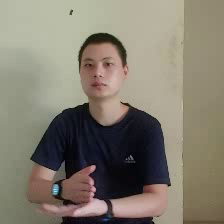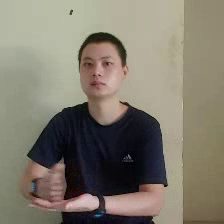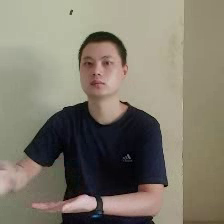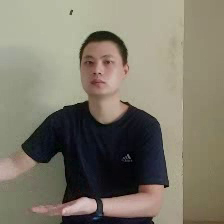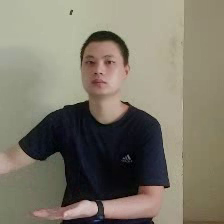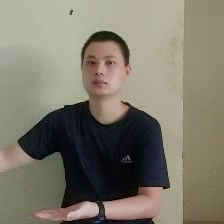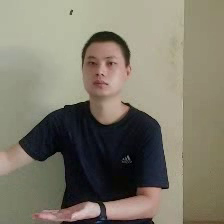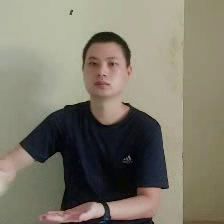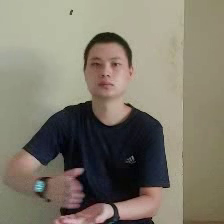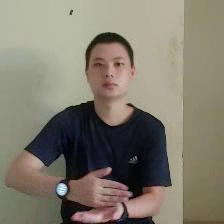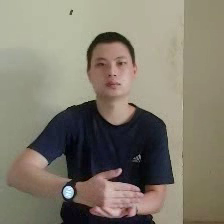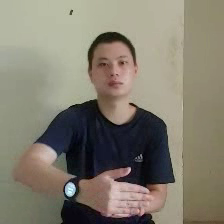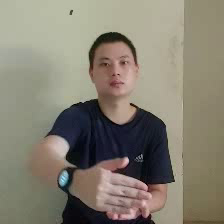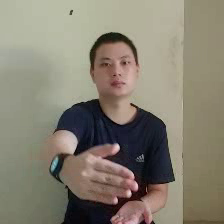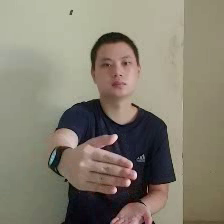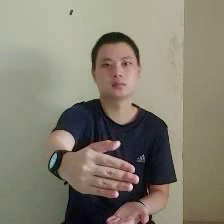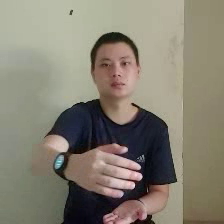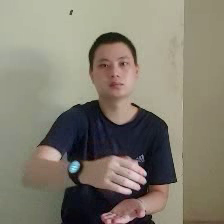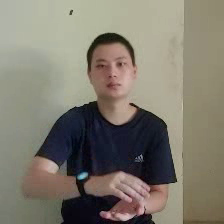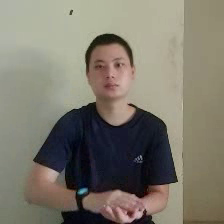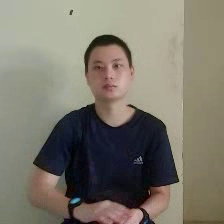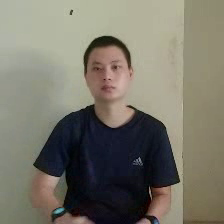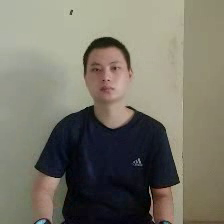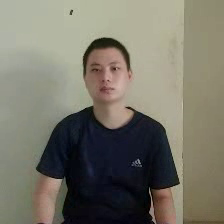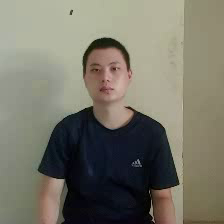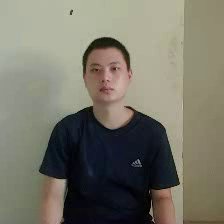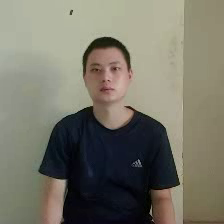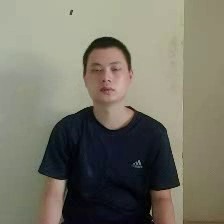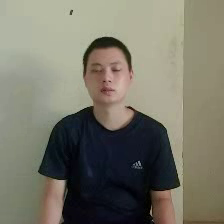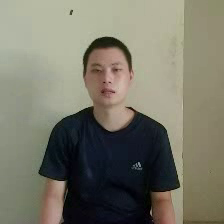San sẻ